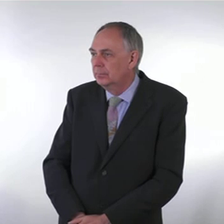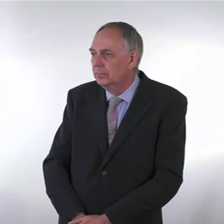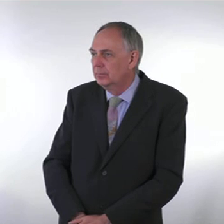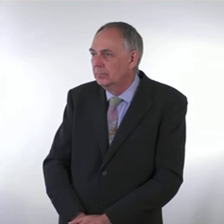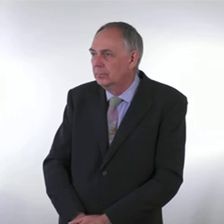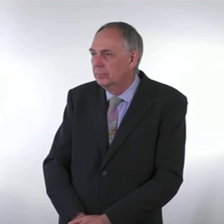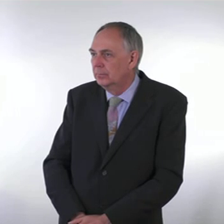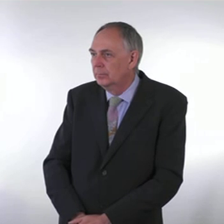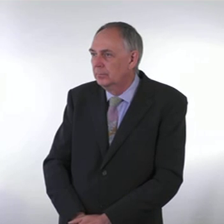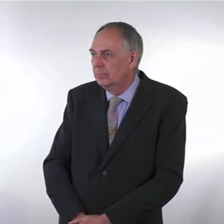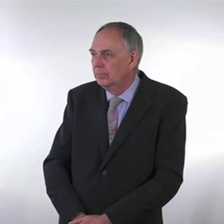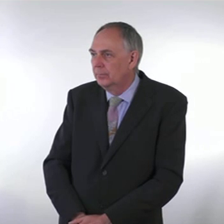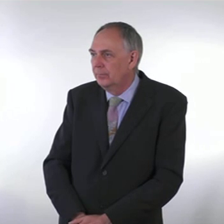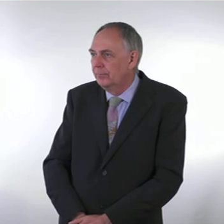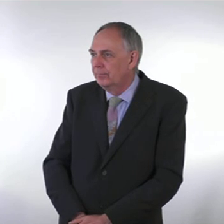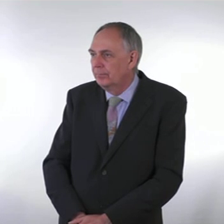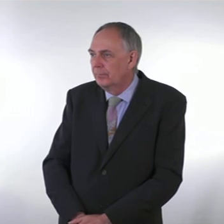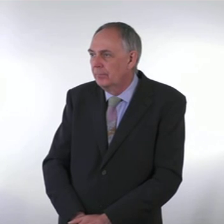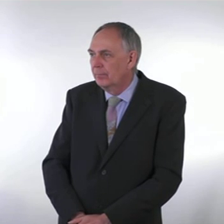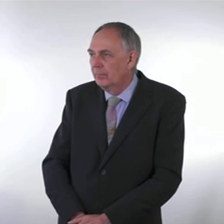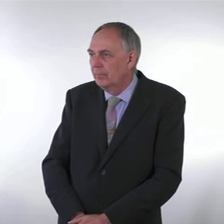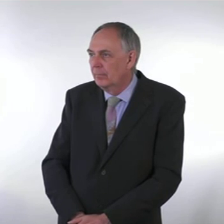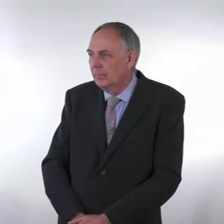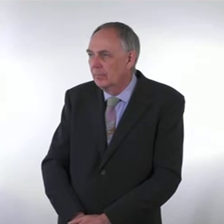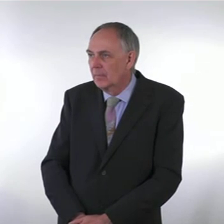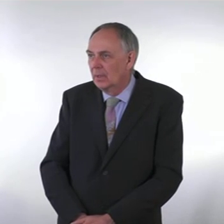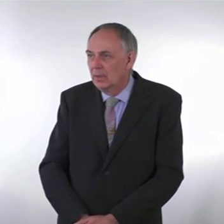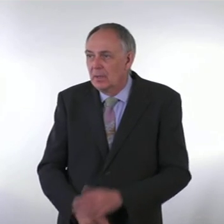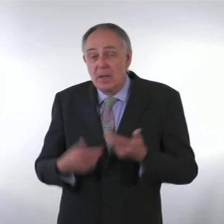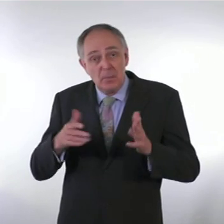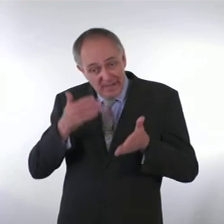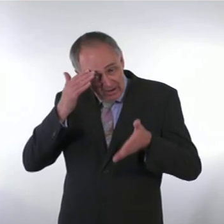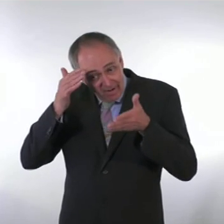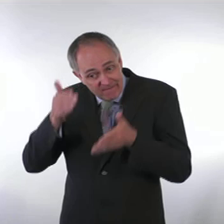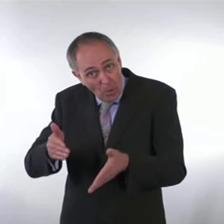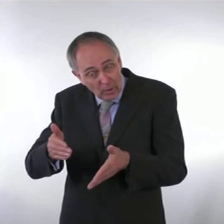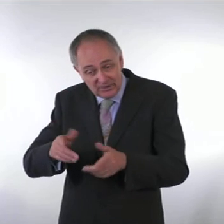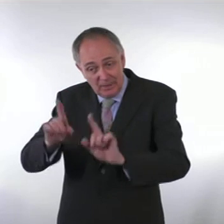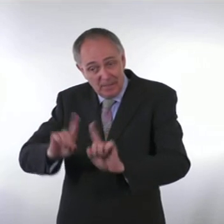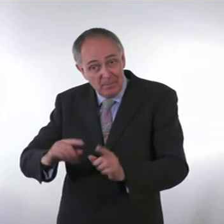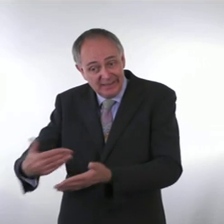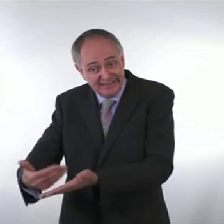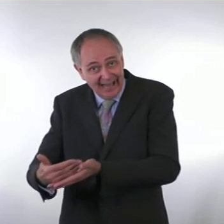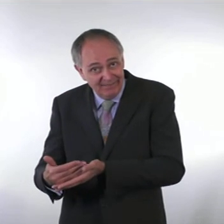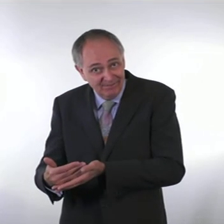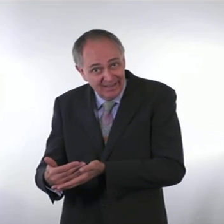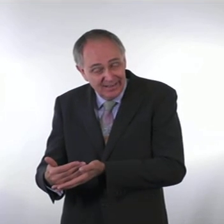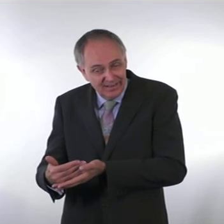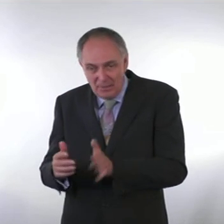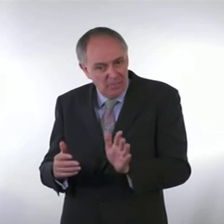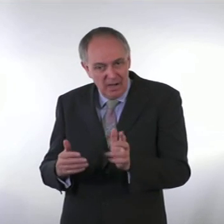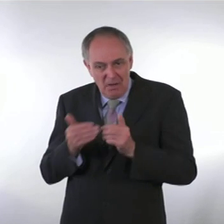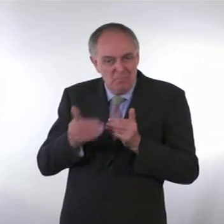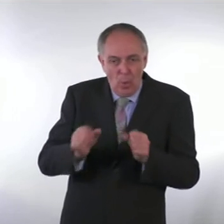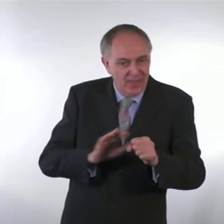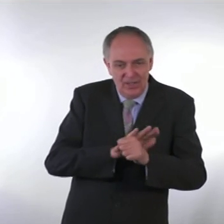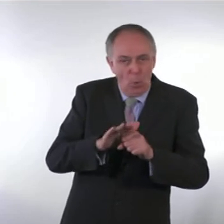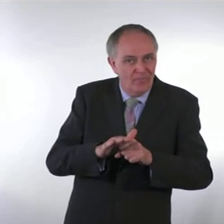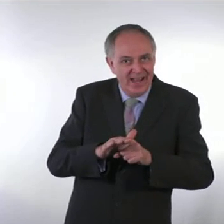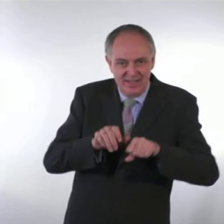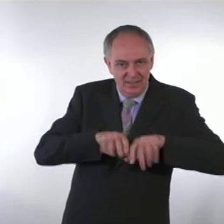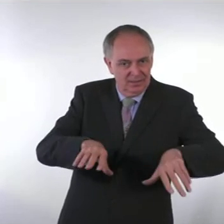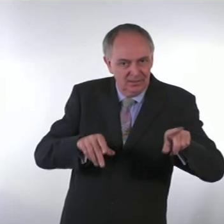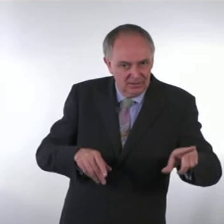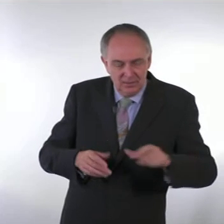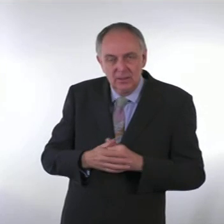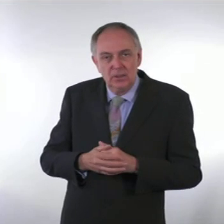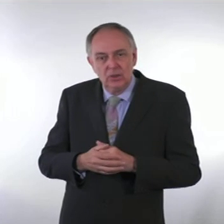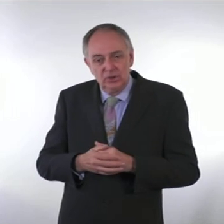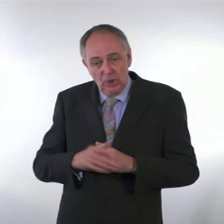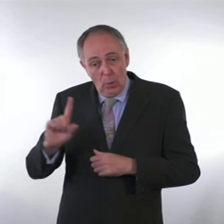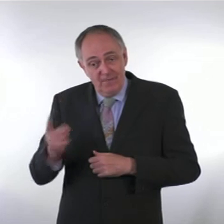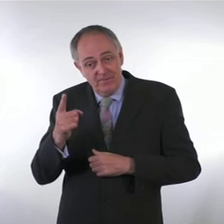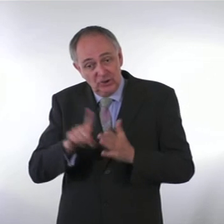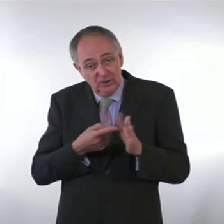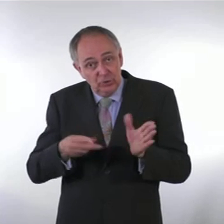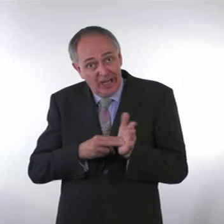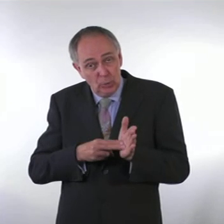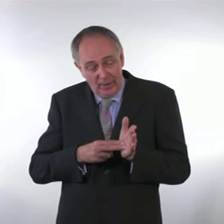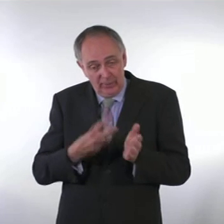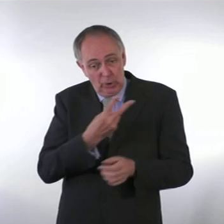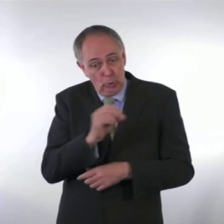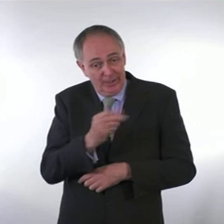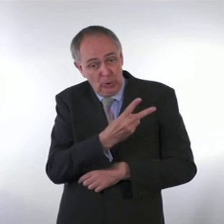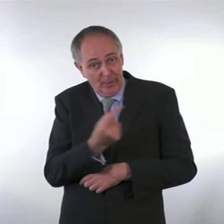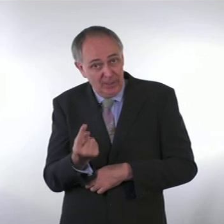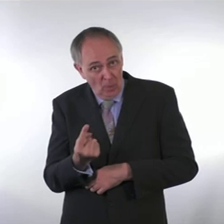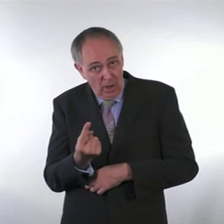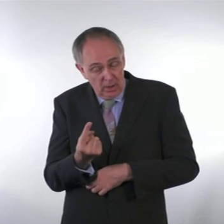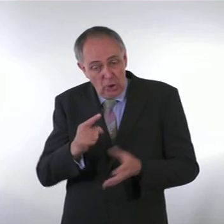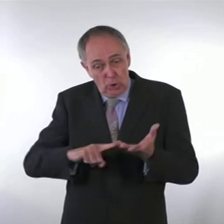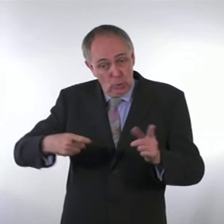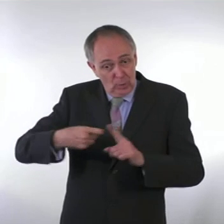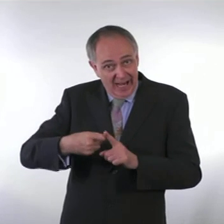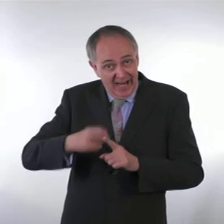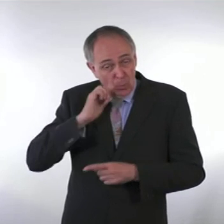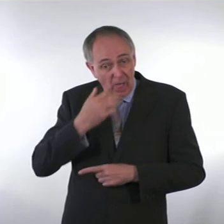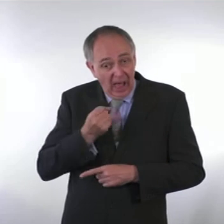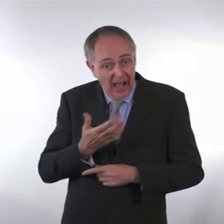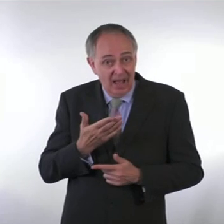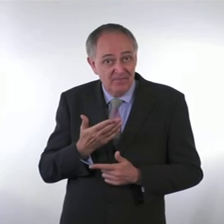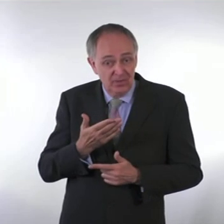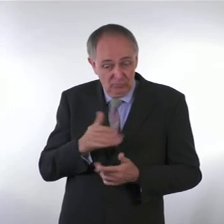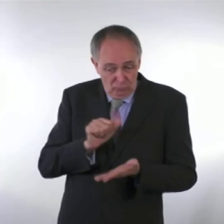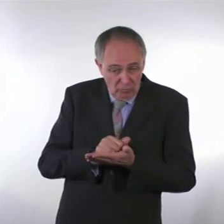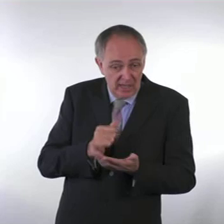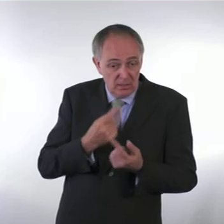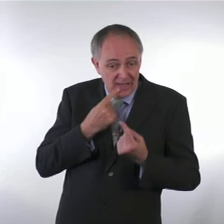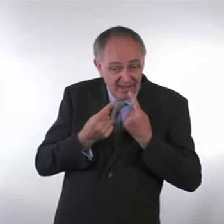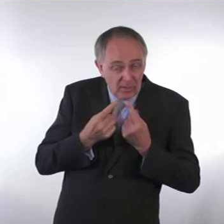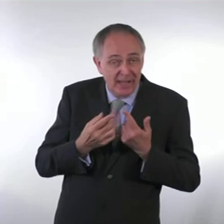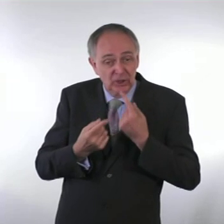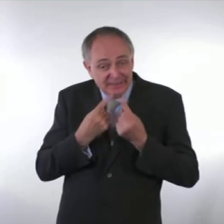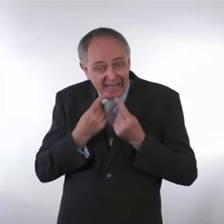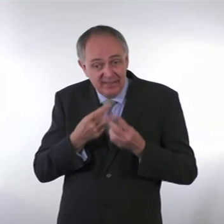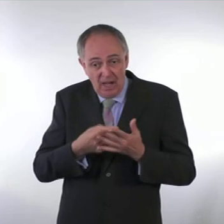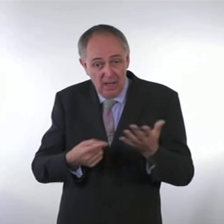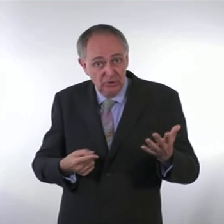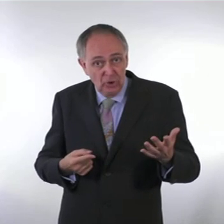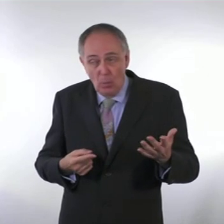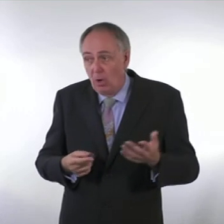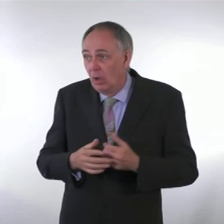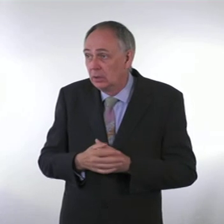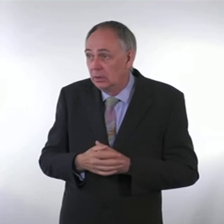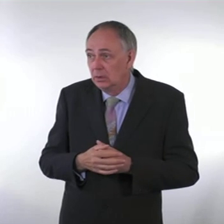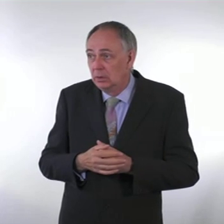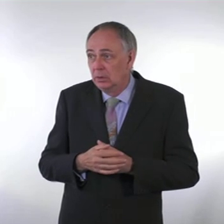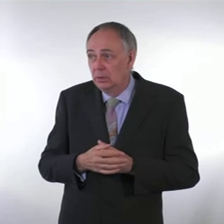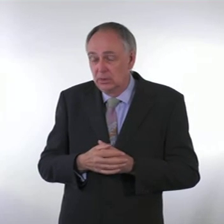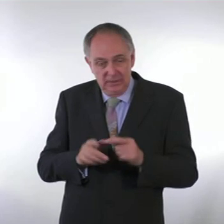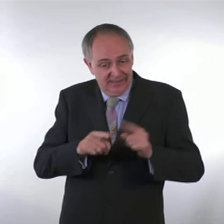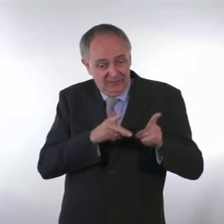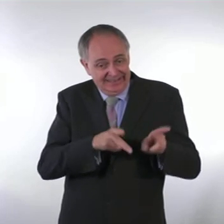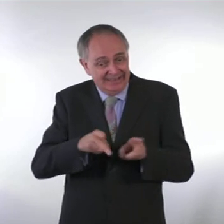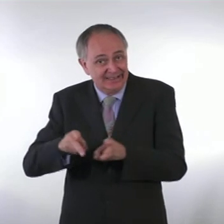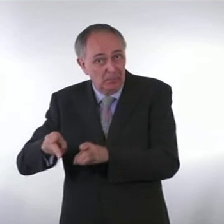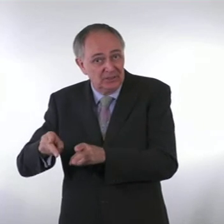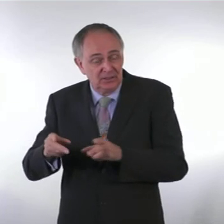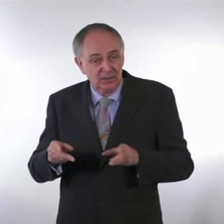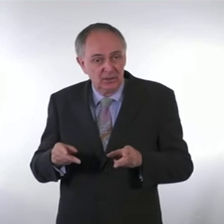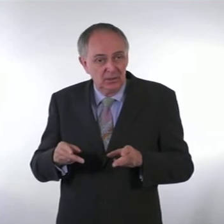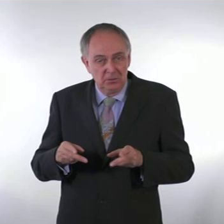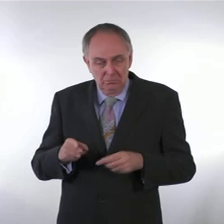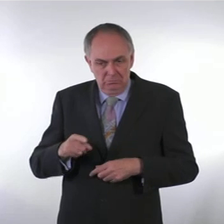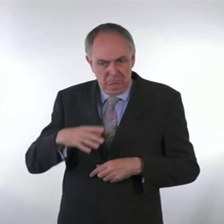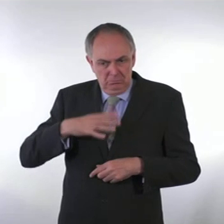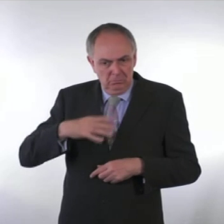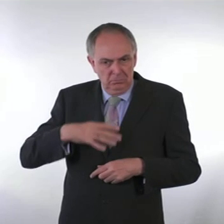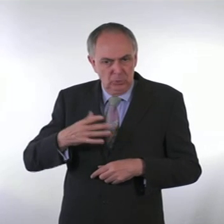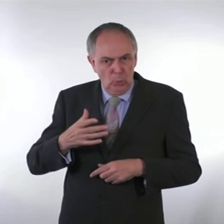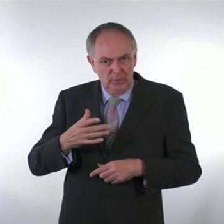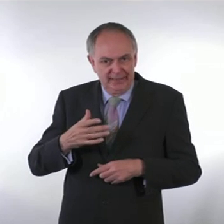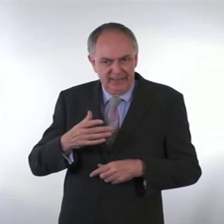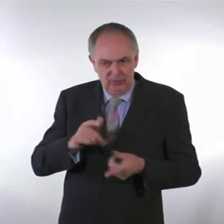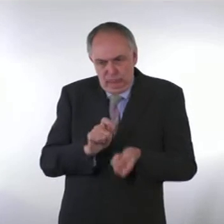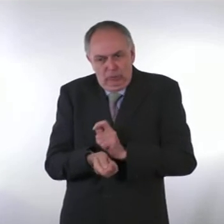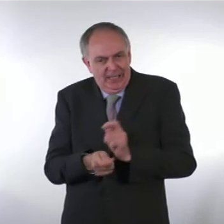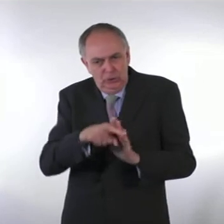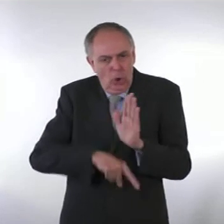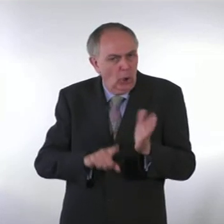My right honourable Friend has rightly been focusing on keeping people safe, but that task goes beyond covid-19, so can he give me the reassurance that as from 1 January 2021, the UK will have access to the quantity and quality of data that it currently has through Prüm, passenger name records, the European Criminal Records Information System and SIS—Schengen Information System—II, none of which, I believe, should require the European Court of Justice jurisdiction in the UK?